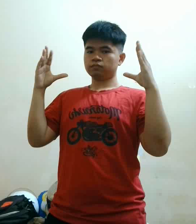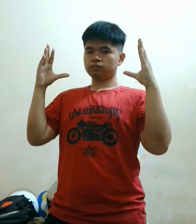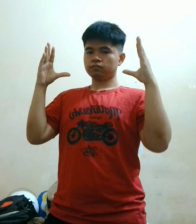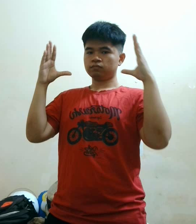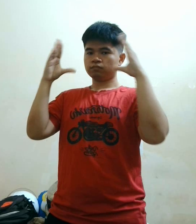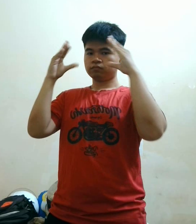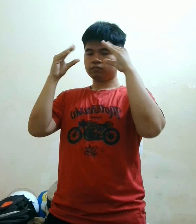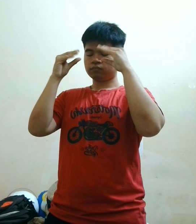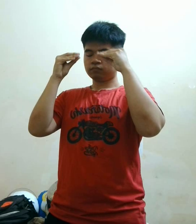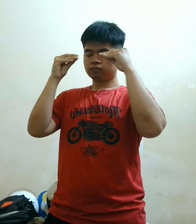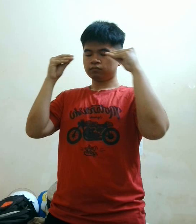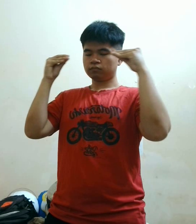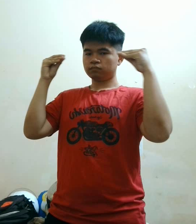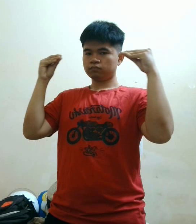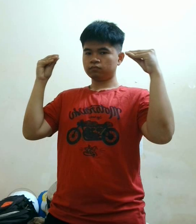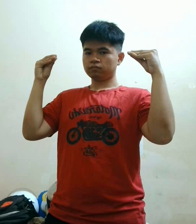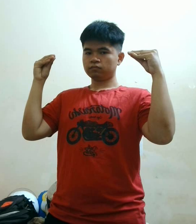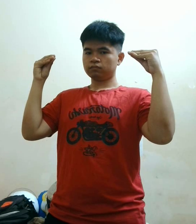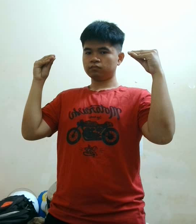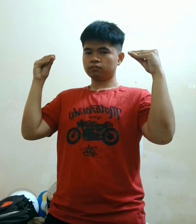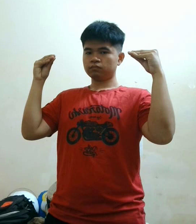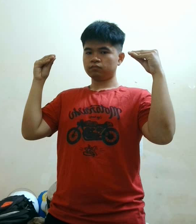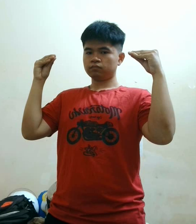buoi toi